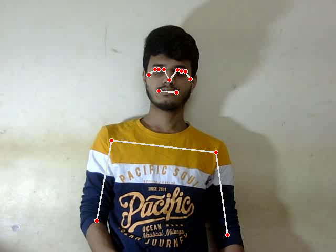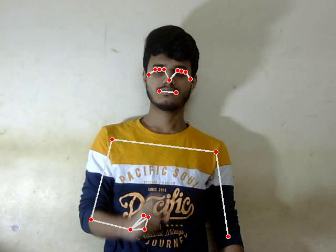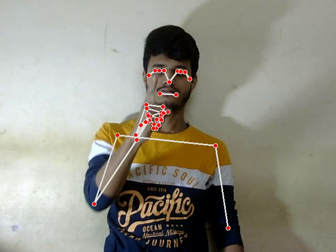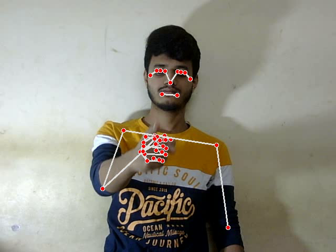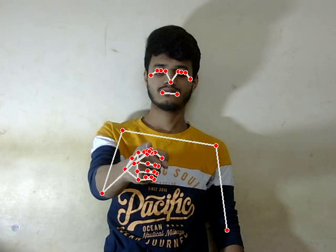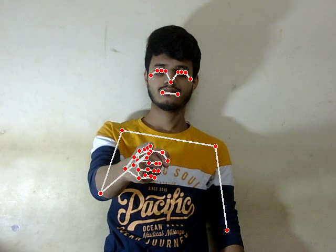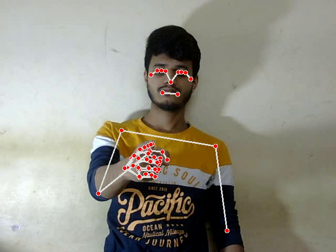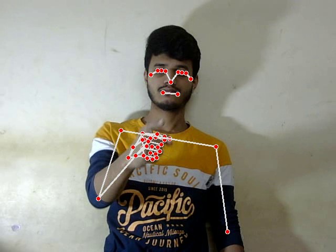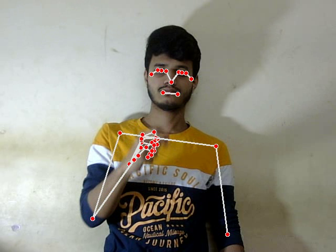you